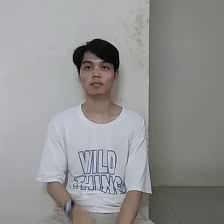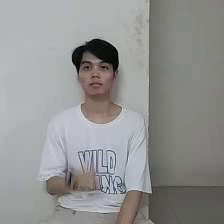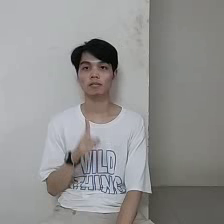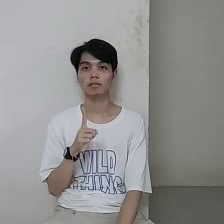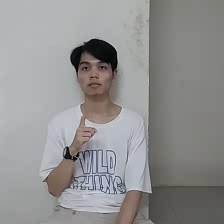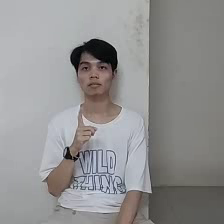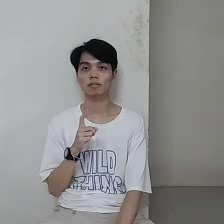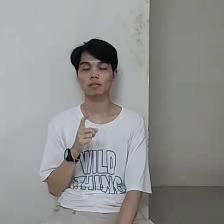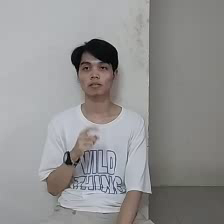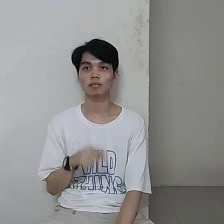Đâu